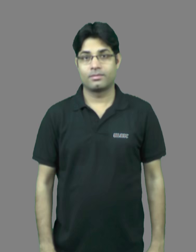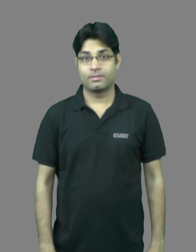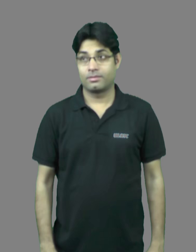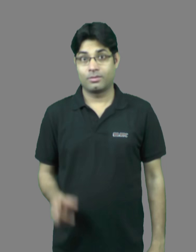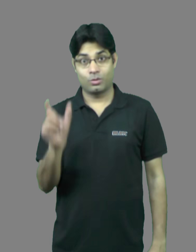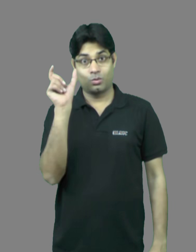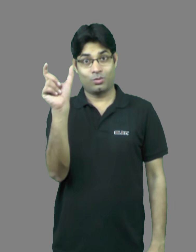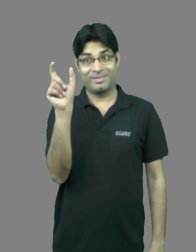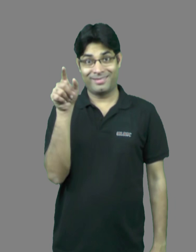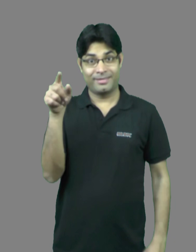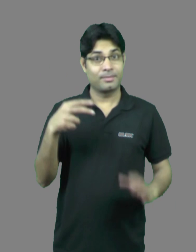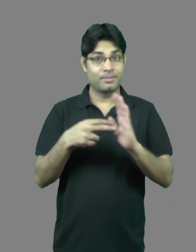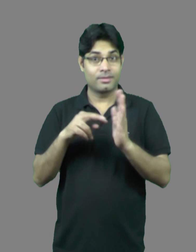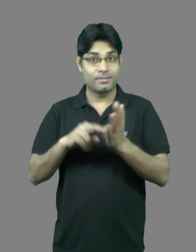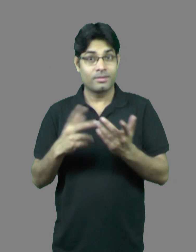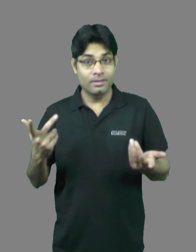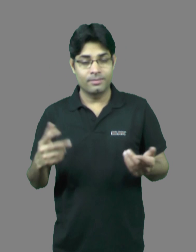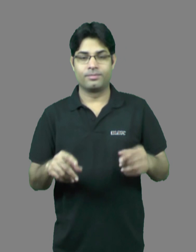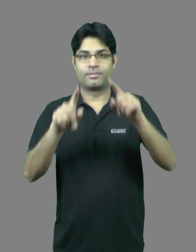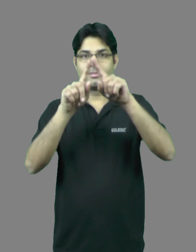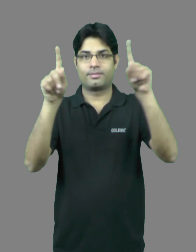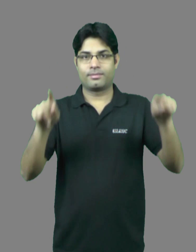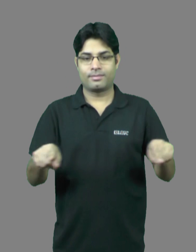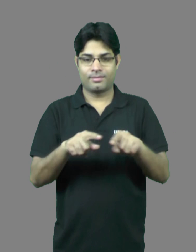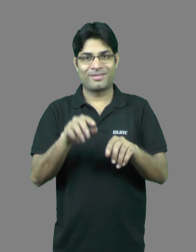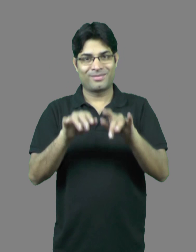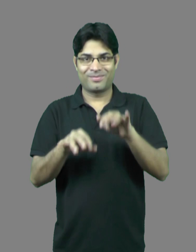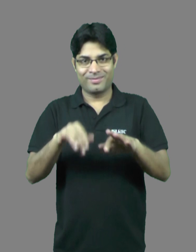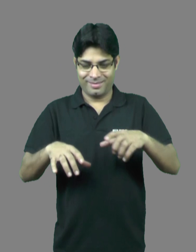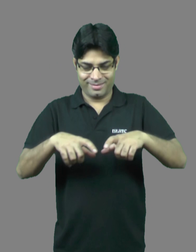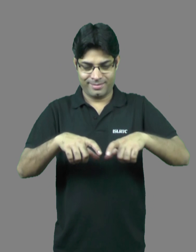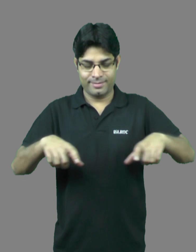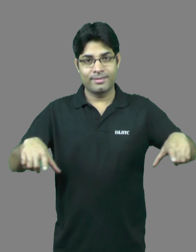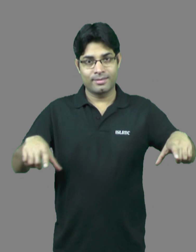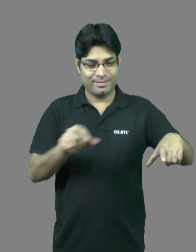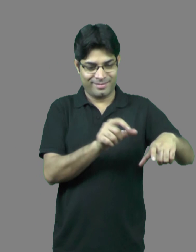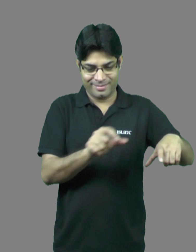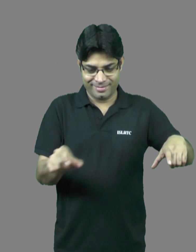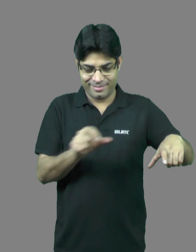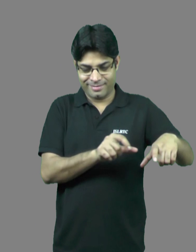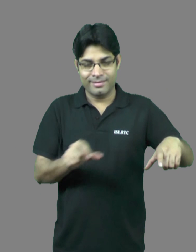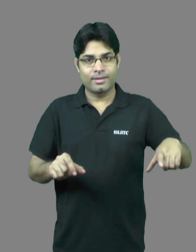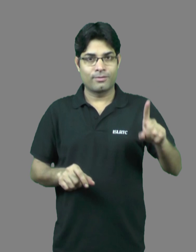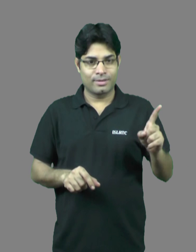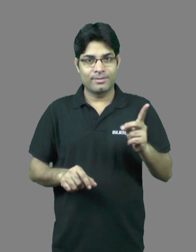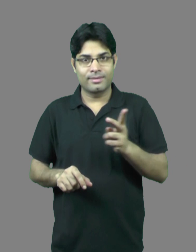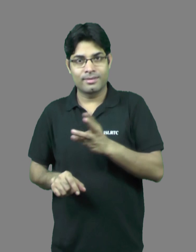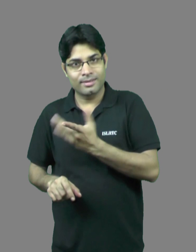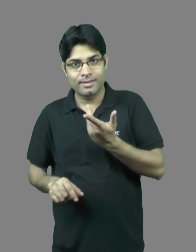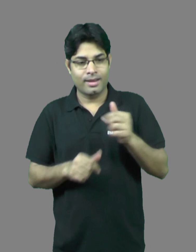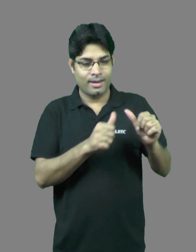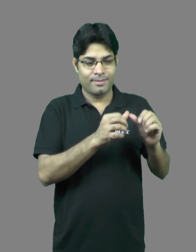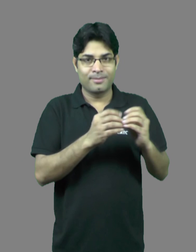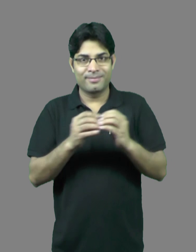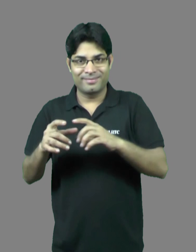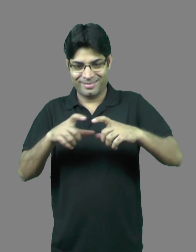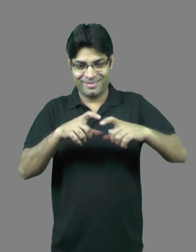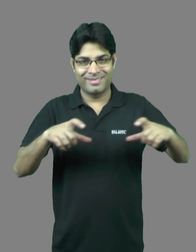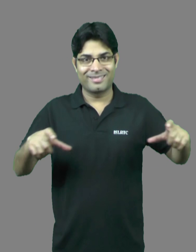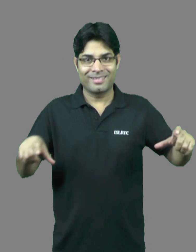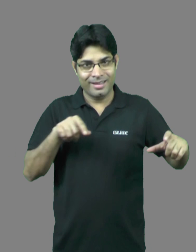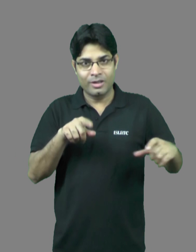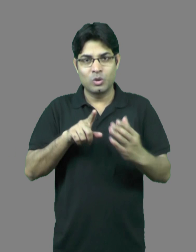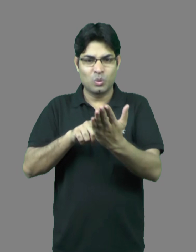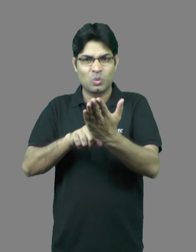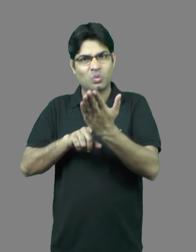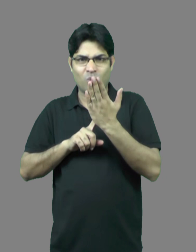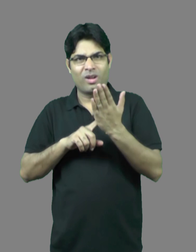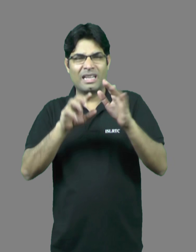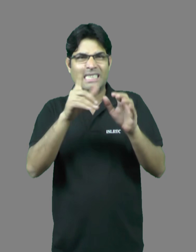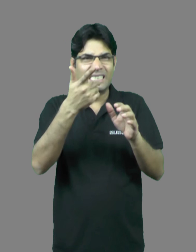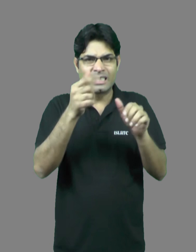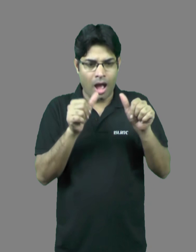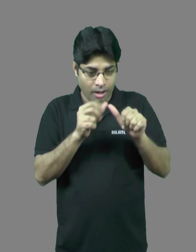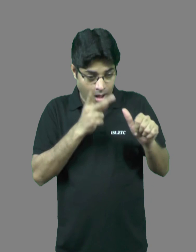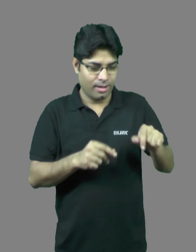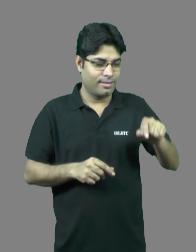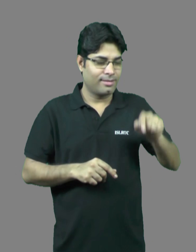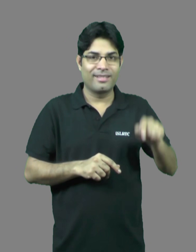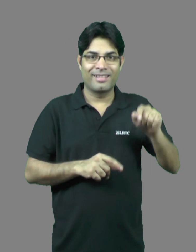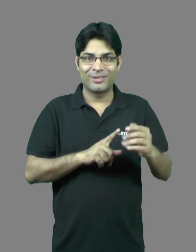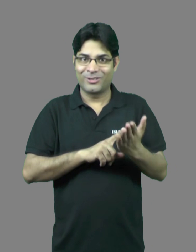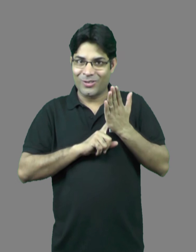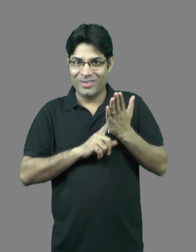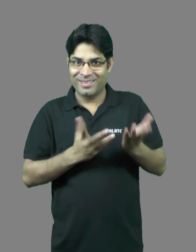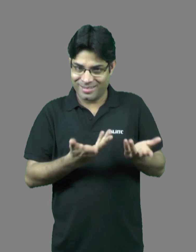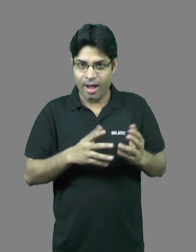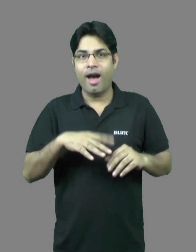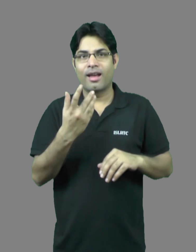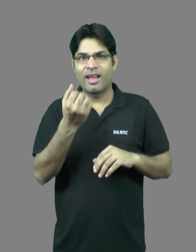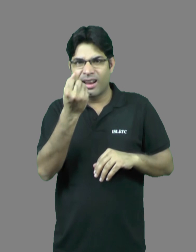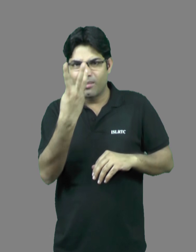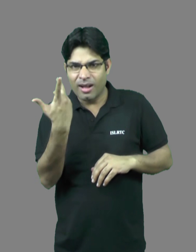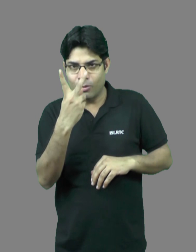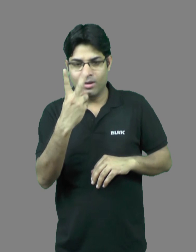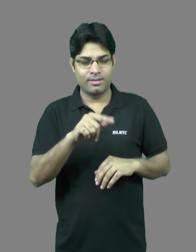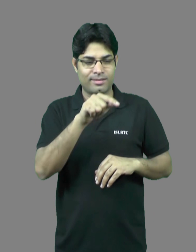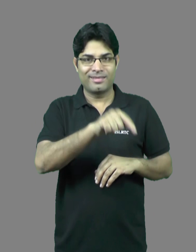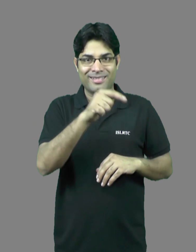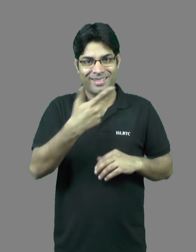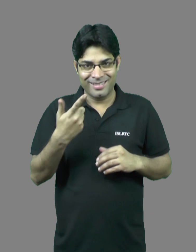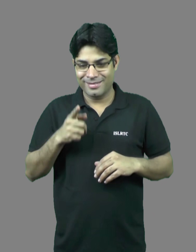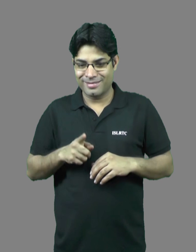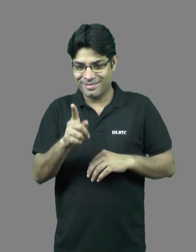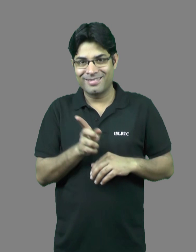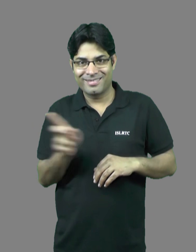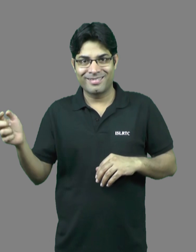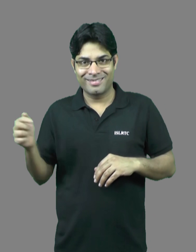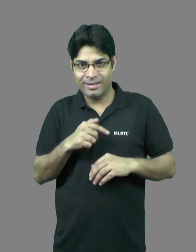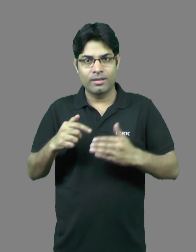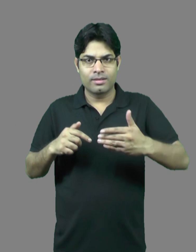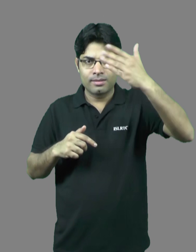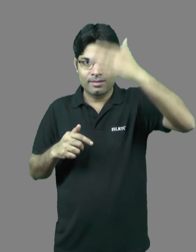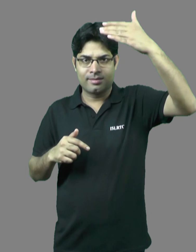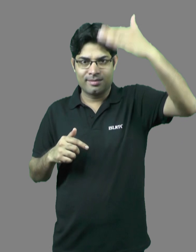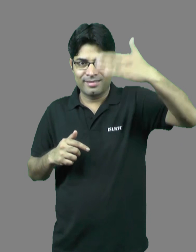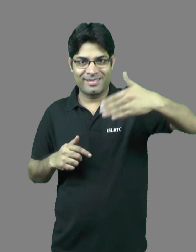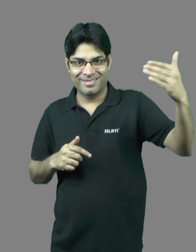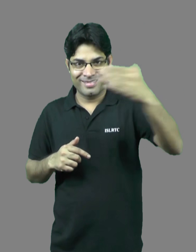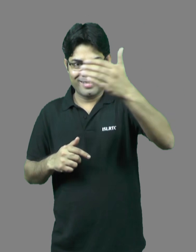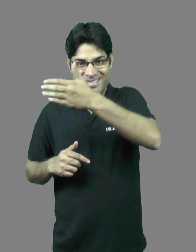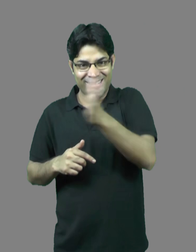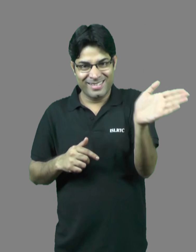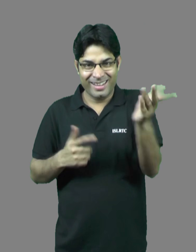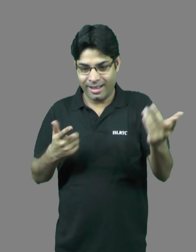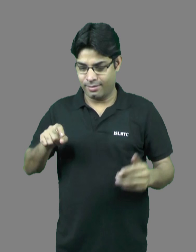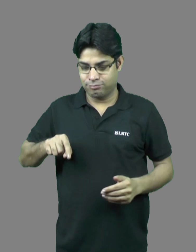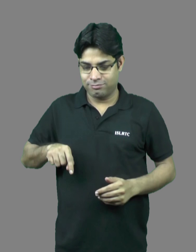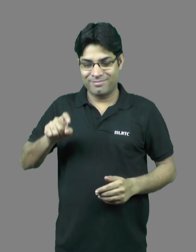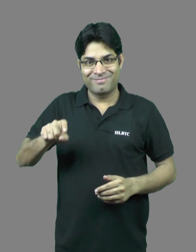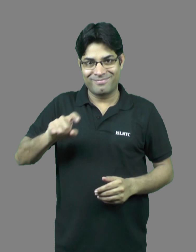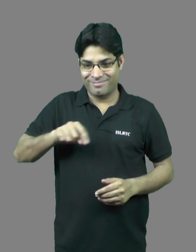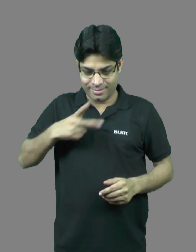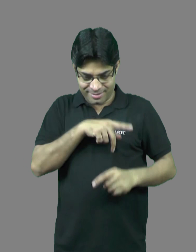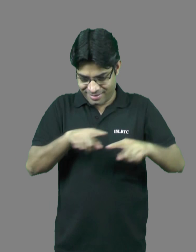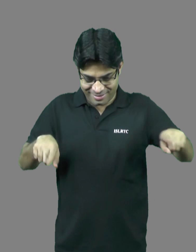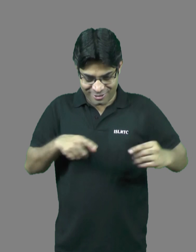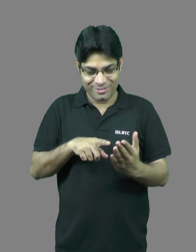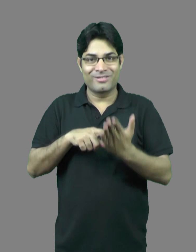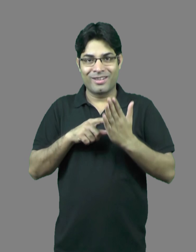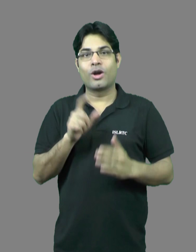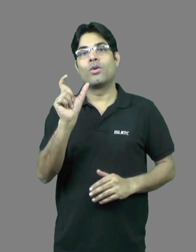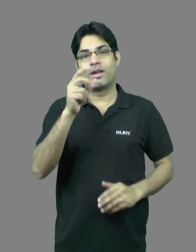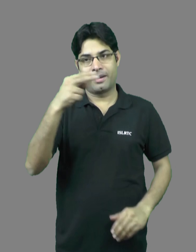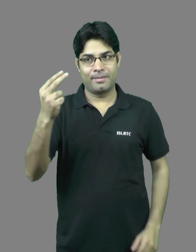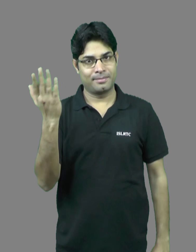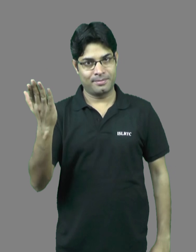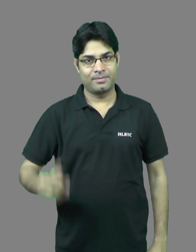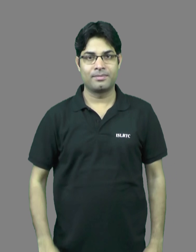Character Map